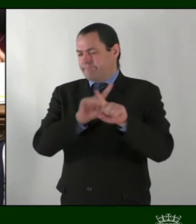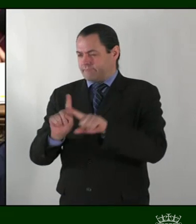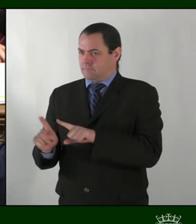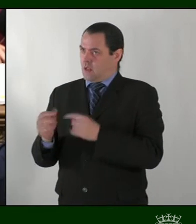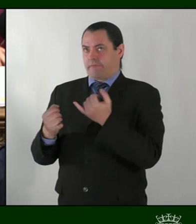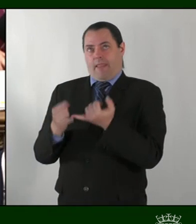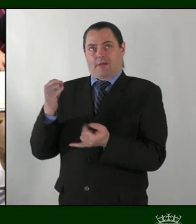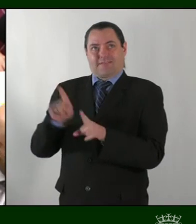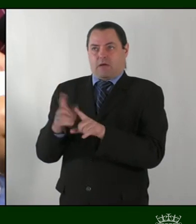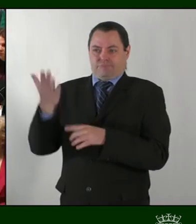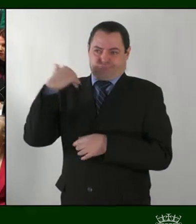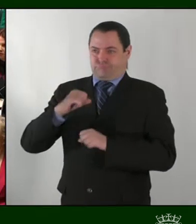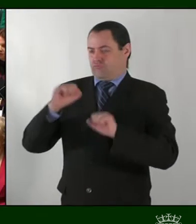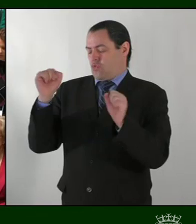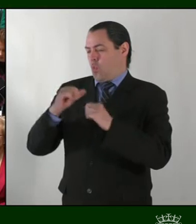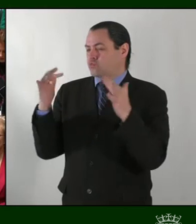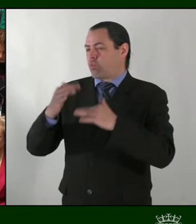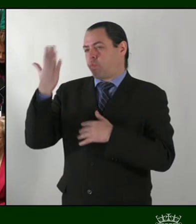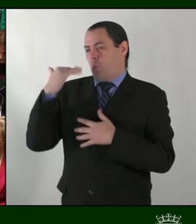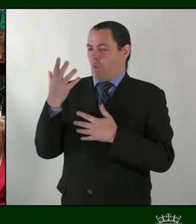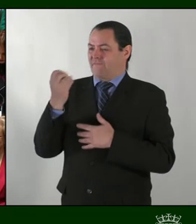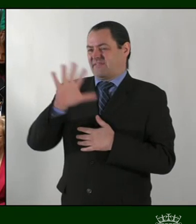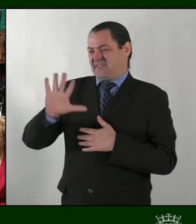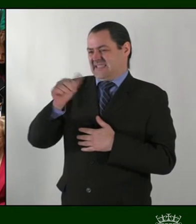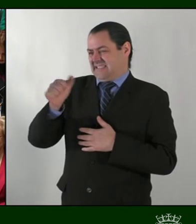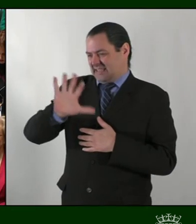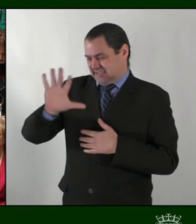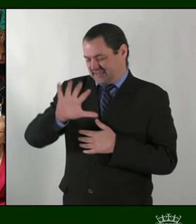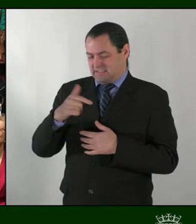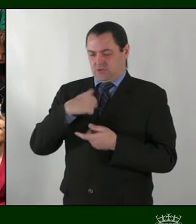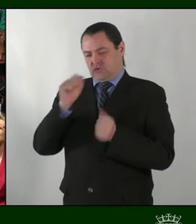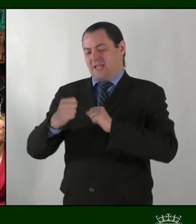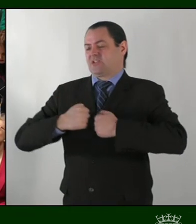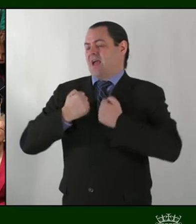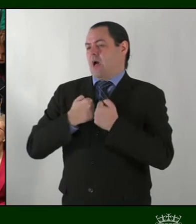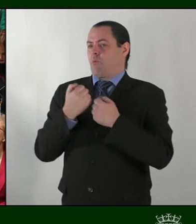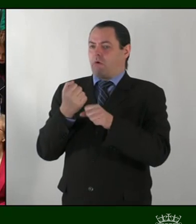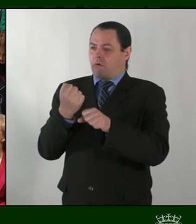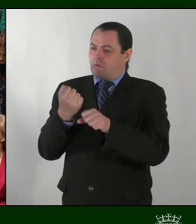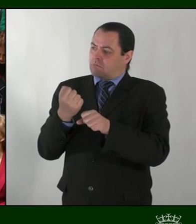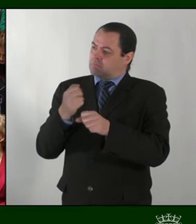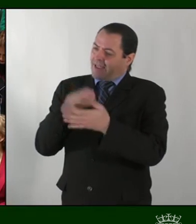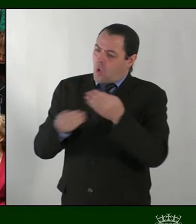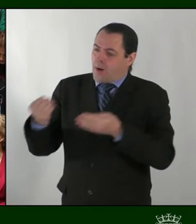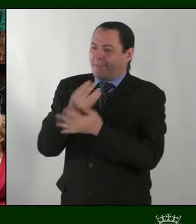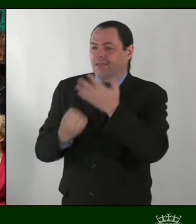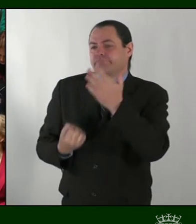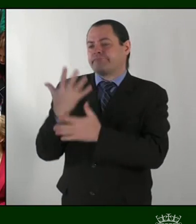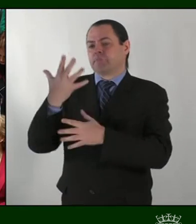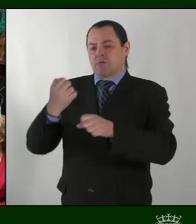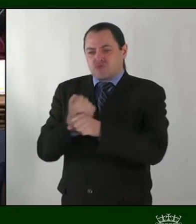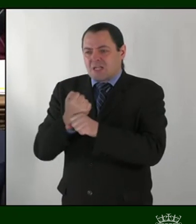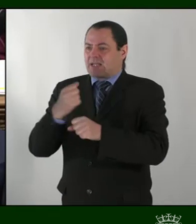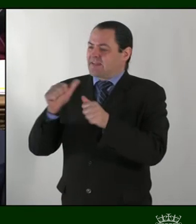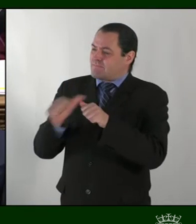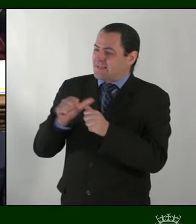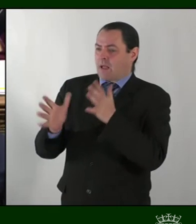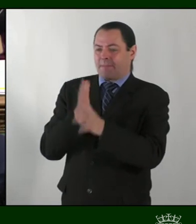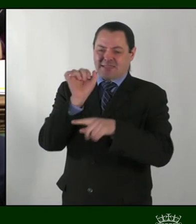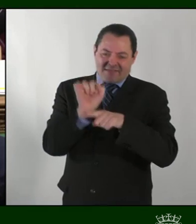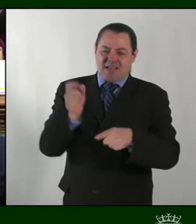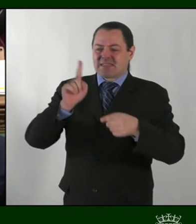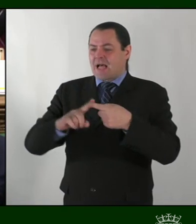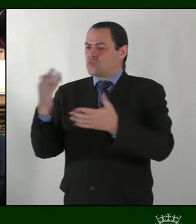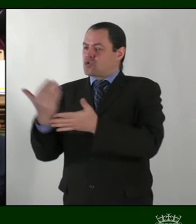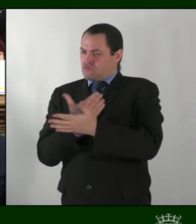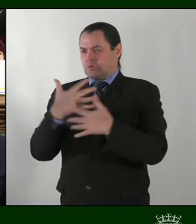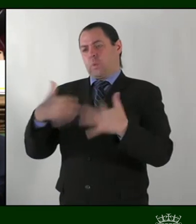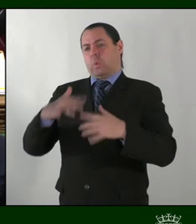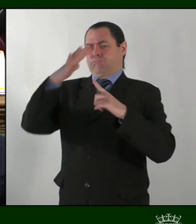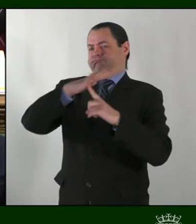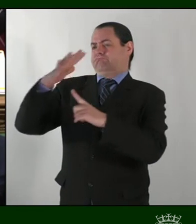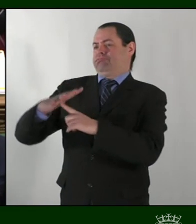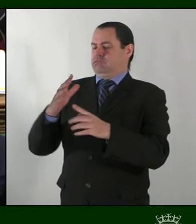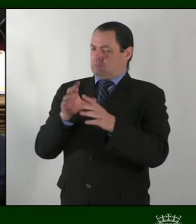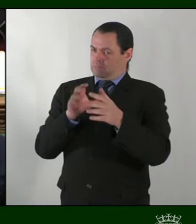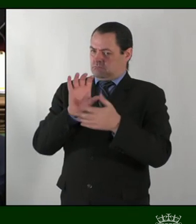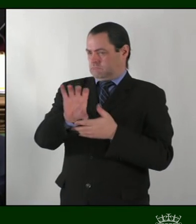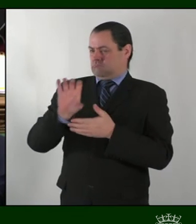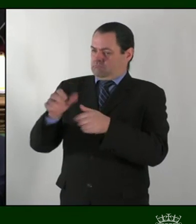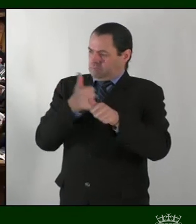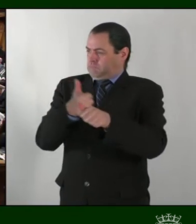I can also assure him that by transforming this country’s economy and by raising productivity, we will ensure that both defence and security are amply provided for.